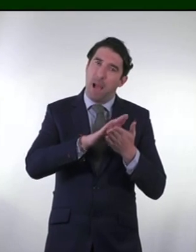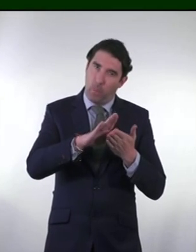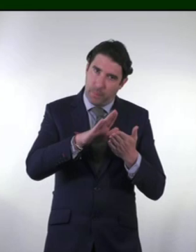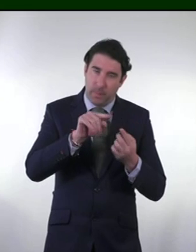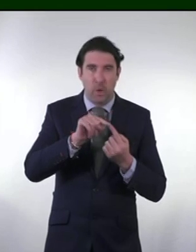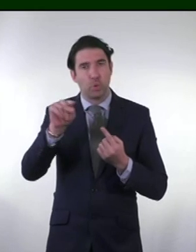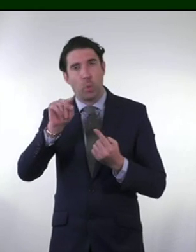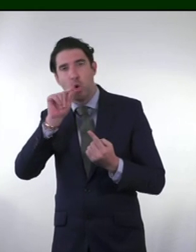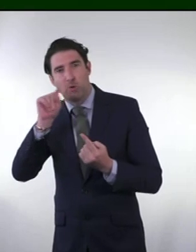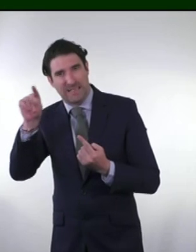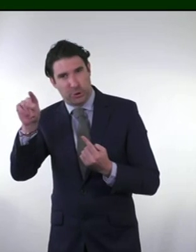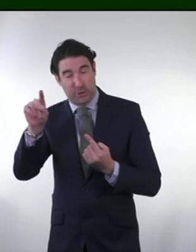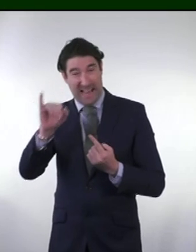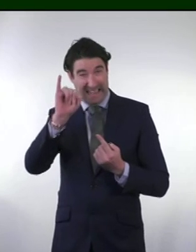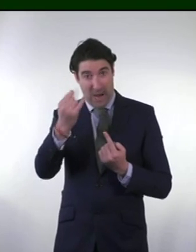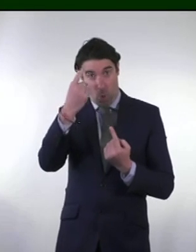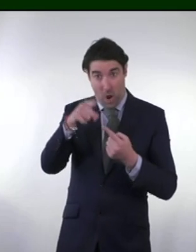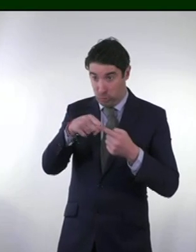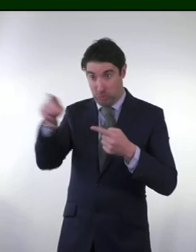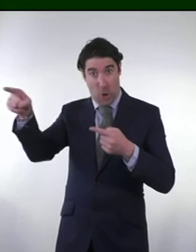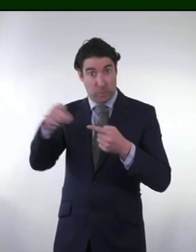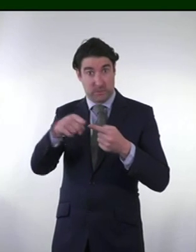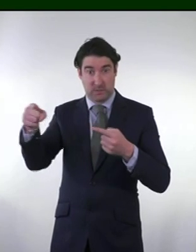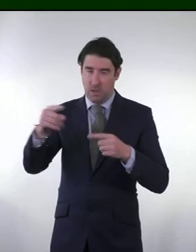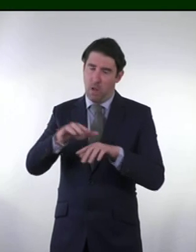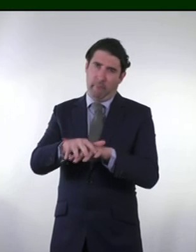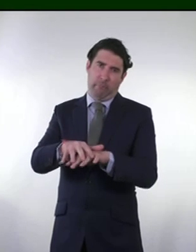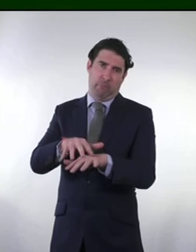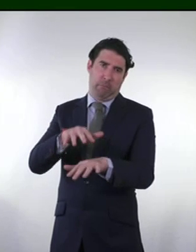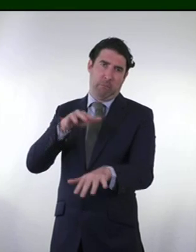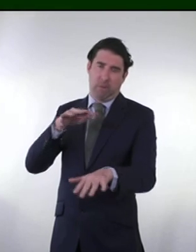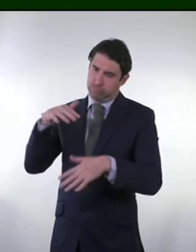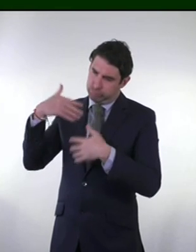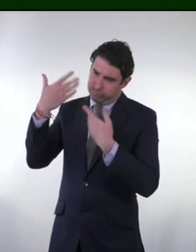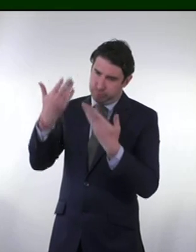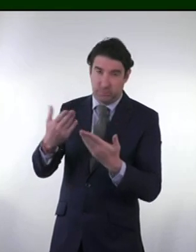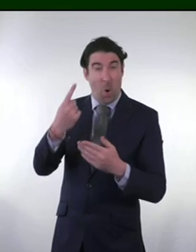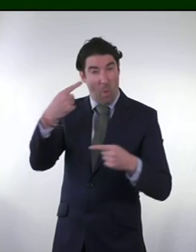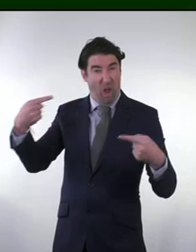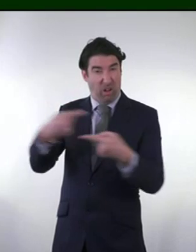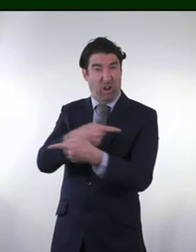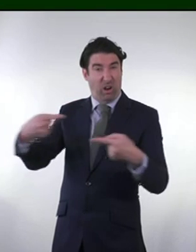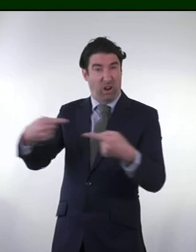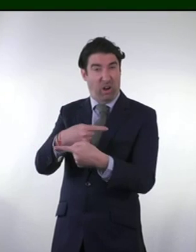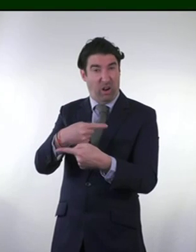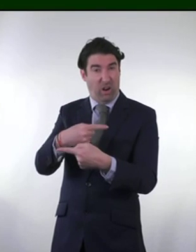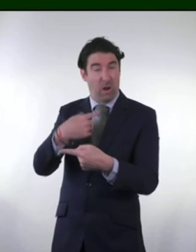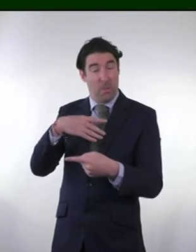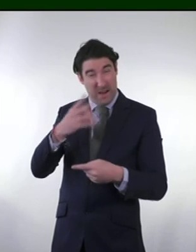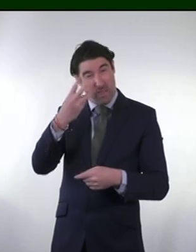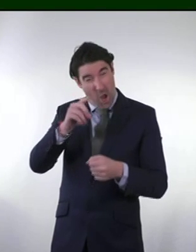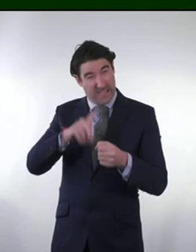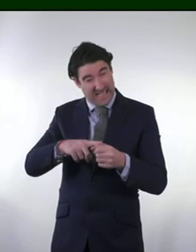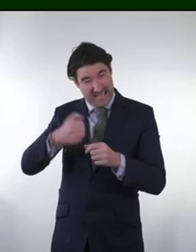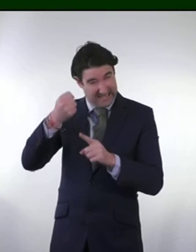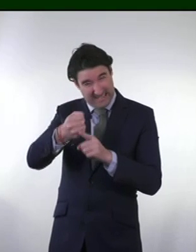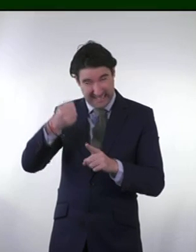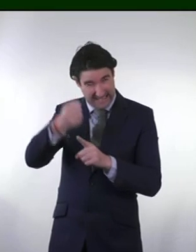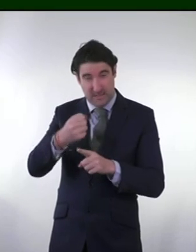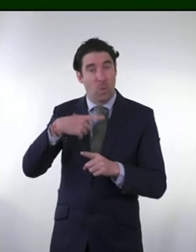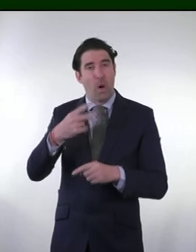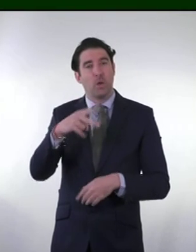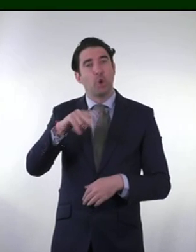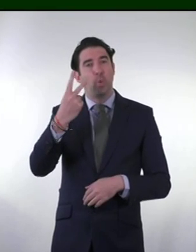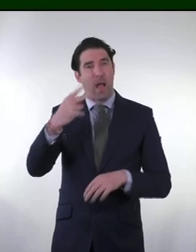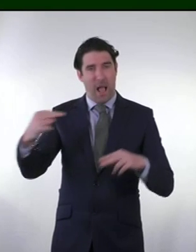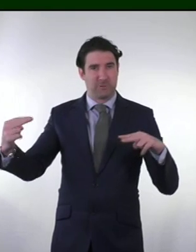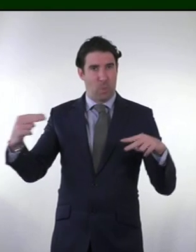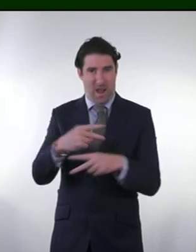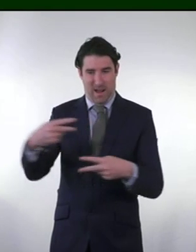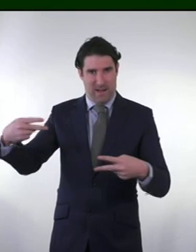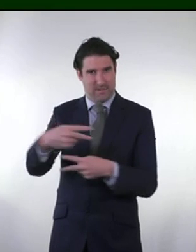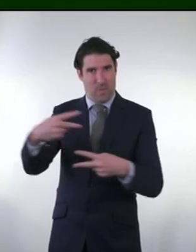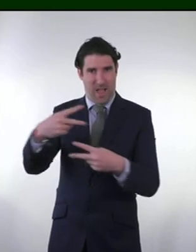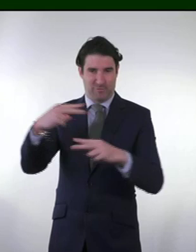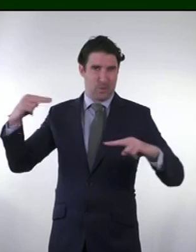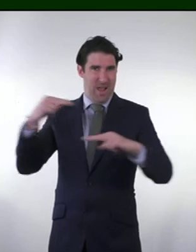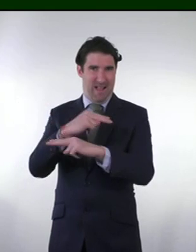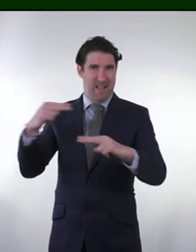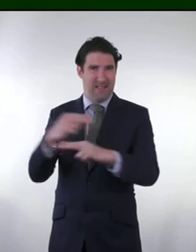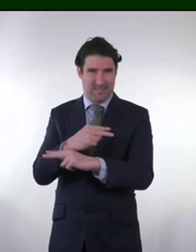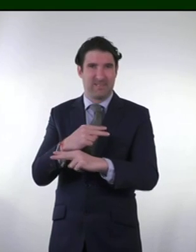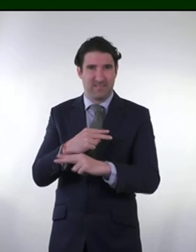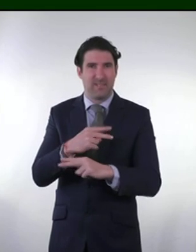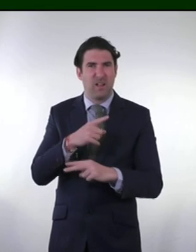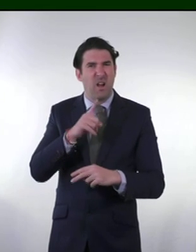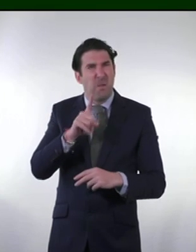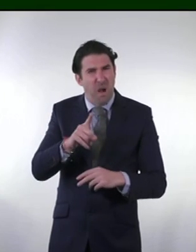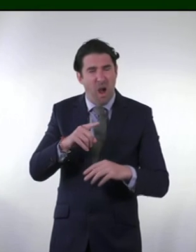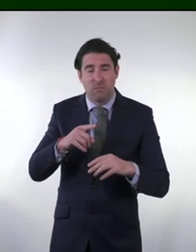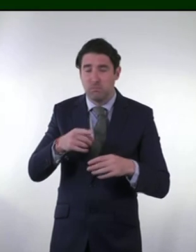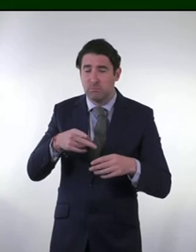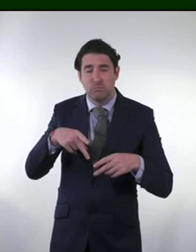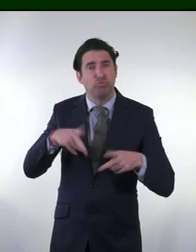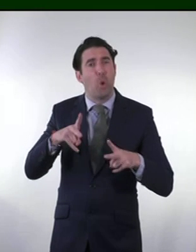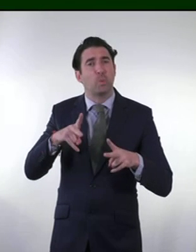It is a bottleneck and it is notoriously dangerous, and there has been a campaign to dual it for at least 30 years, yet the highways authority has just announced that it has no plans even to consider it for upgrade until 2030 at the earliest.